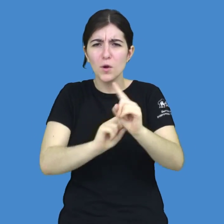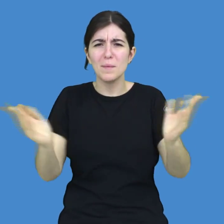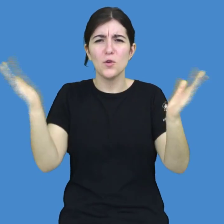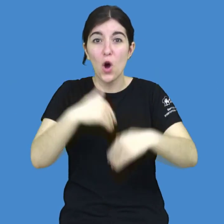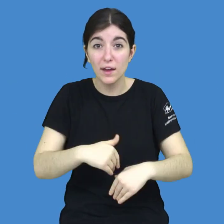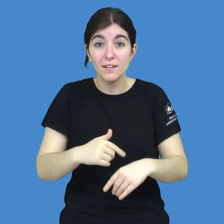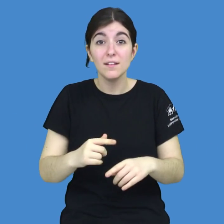haber no